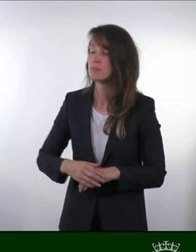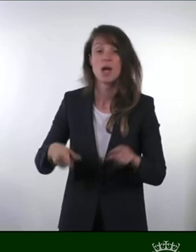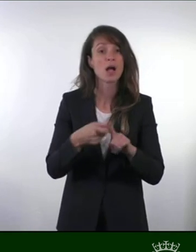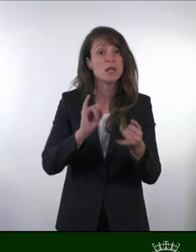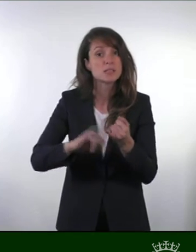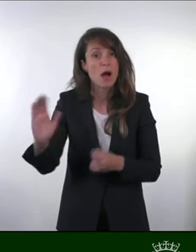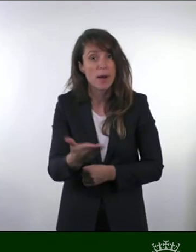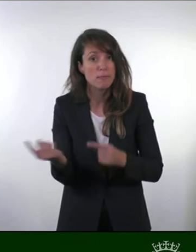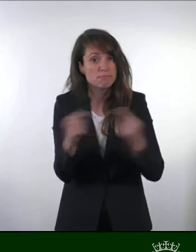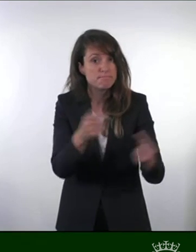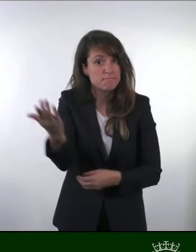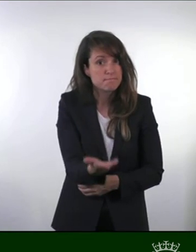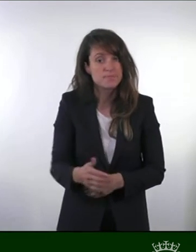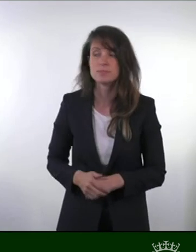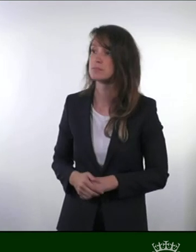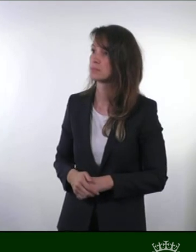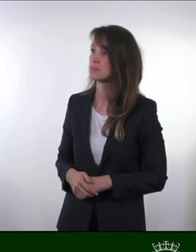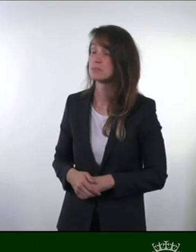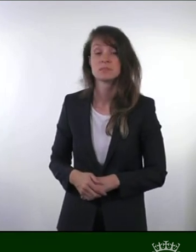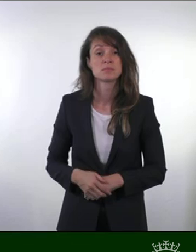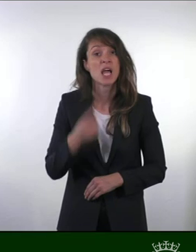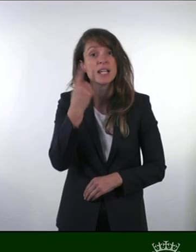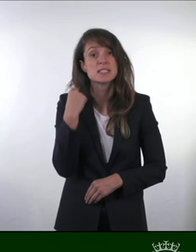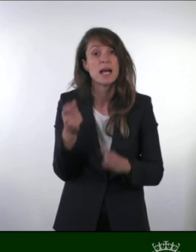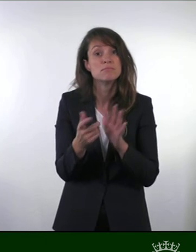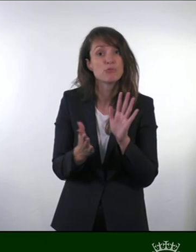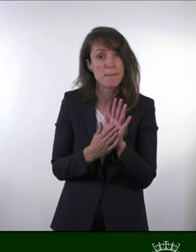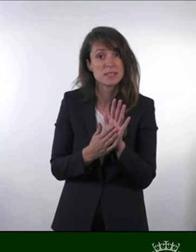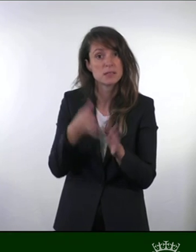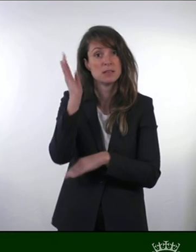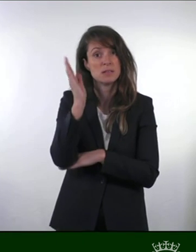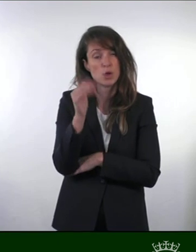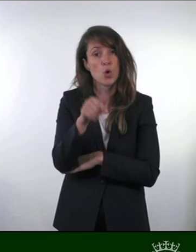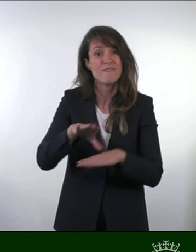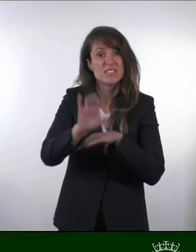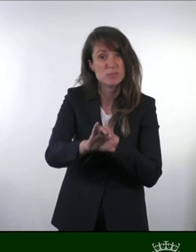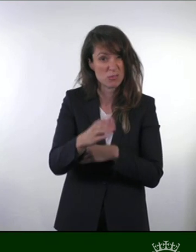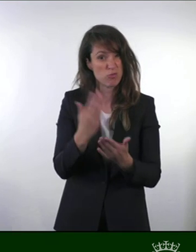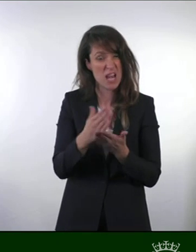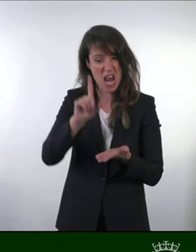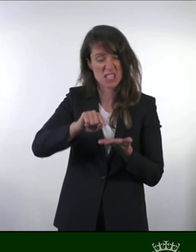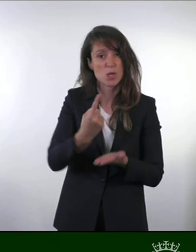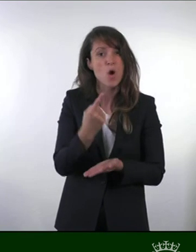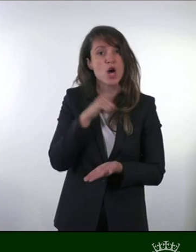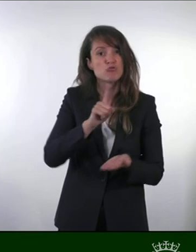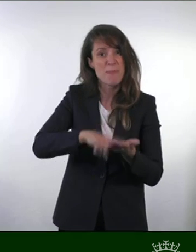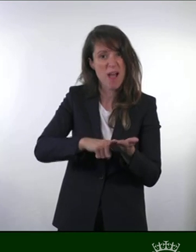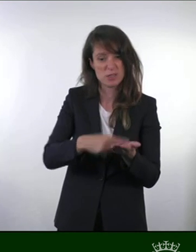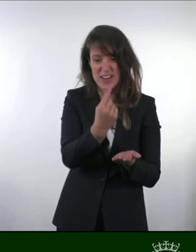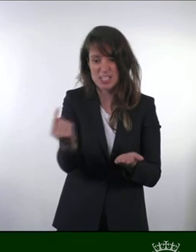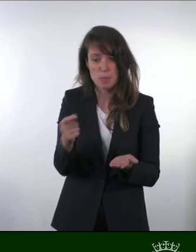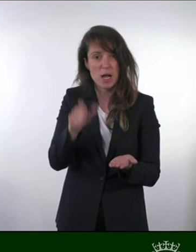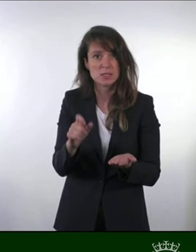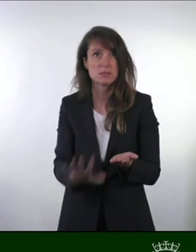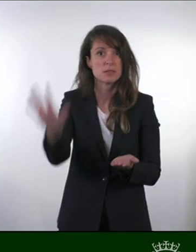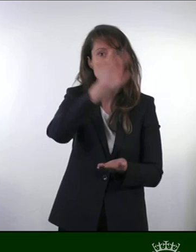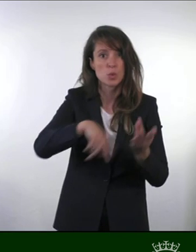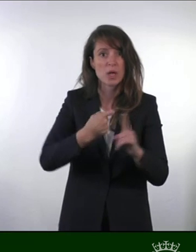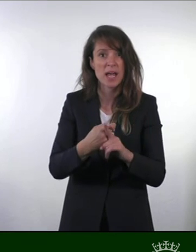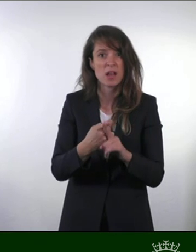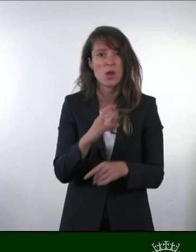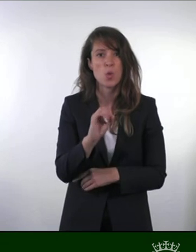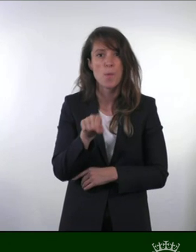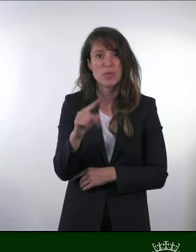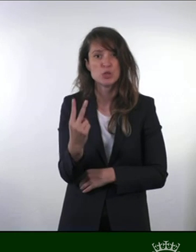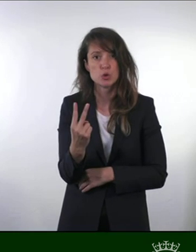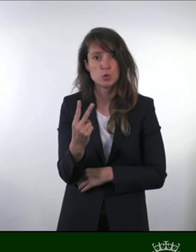The reality is that the Prime Minister’s announcement yesterday was investment equivalent to less than £100 per person across the United Kingdom—0.2% of GDP.